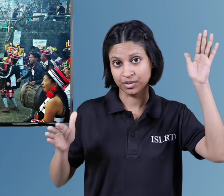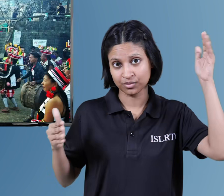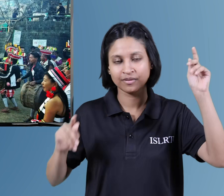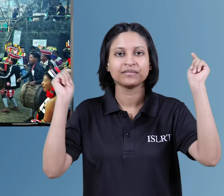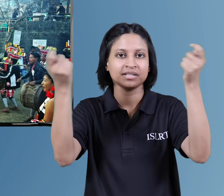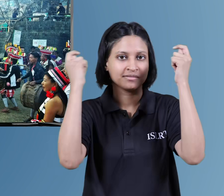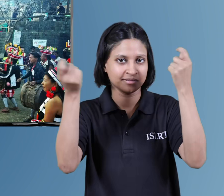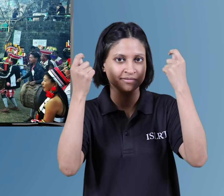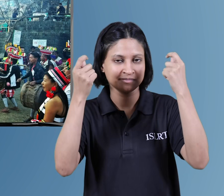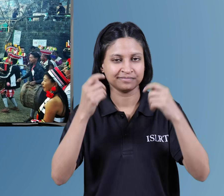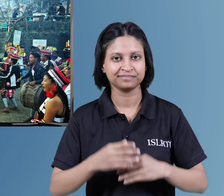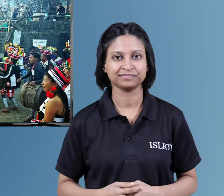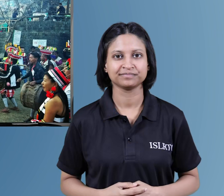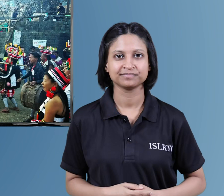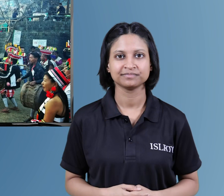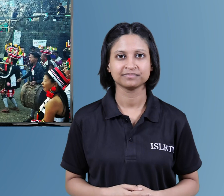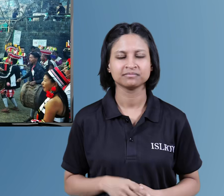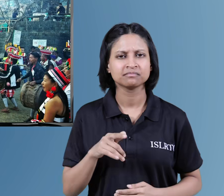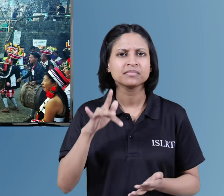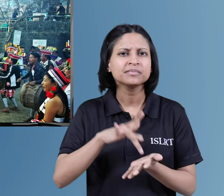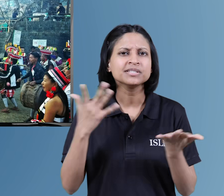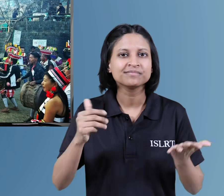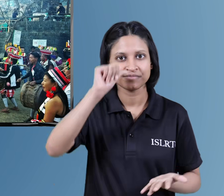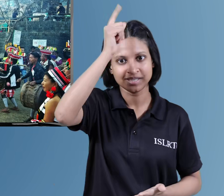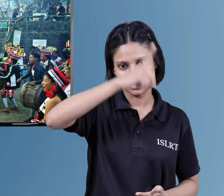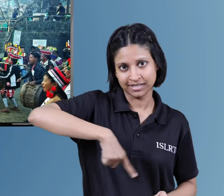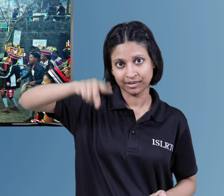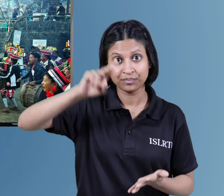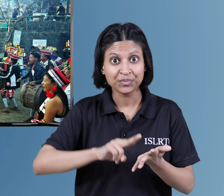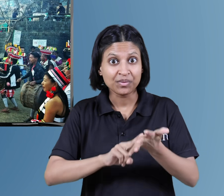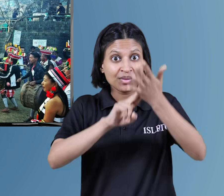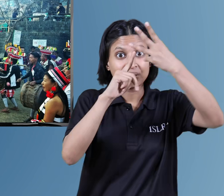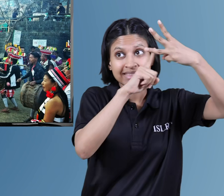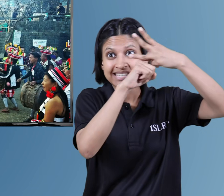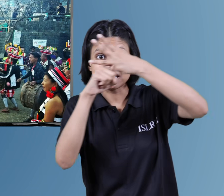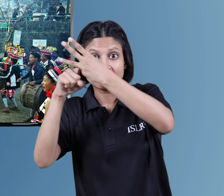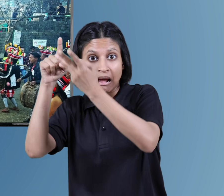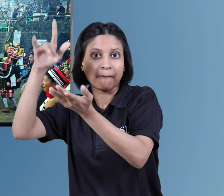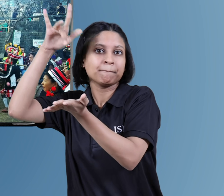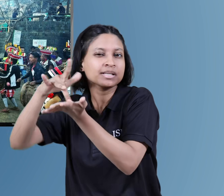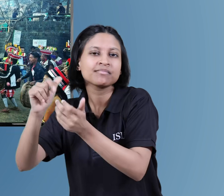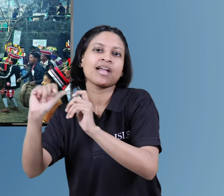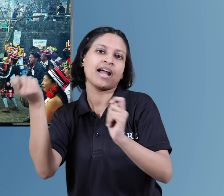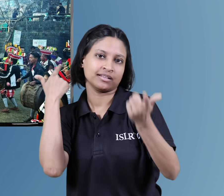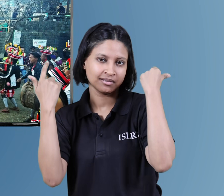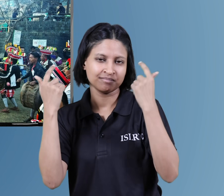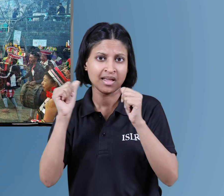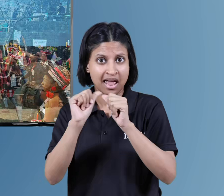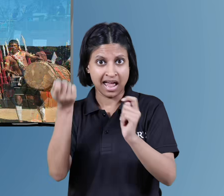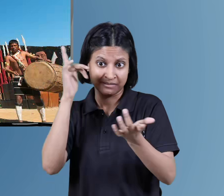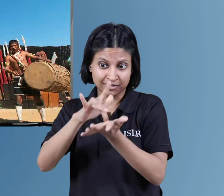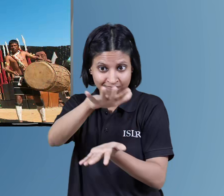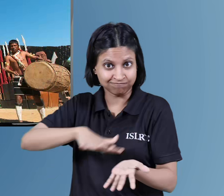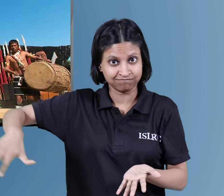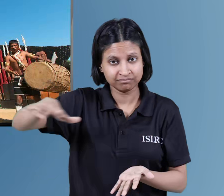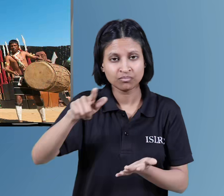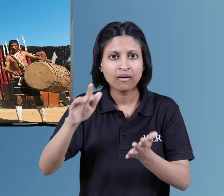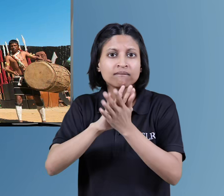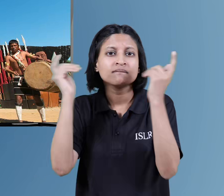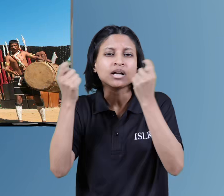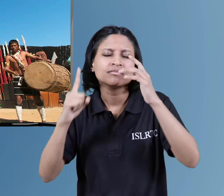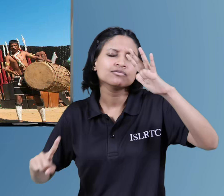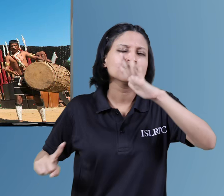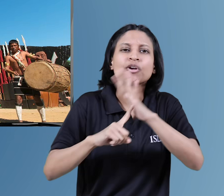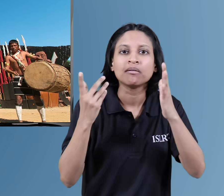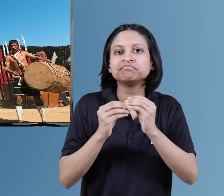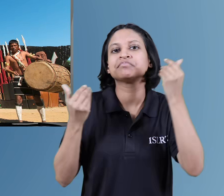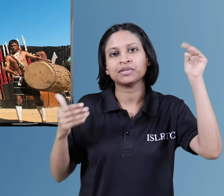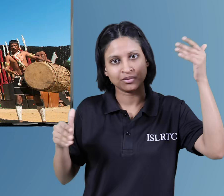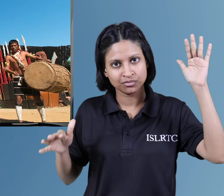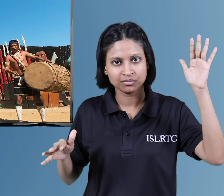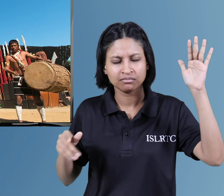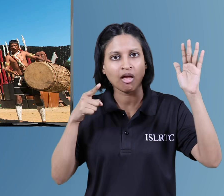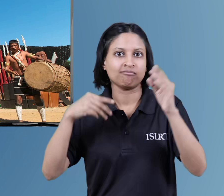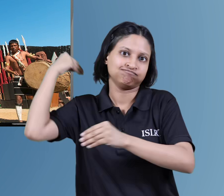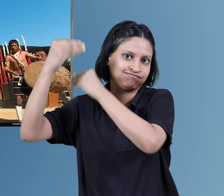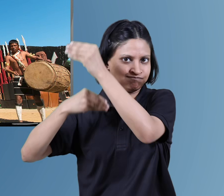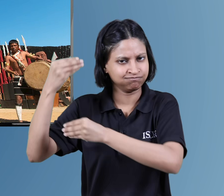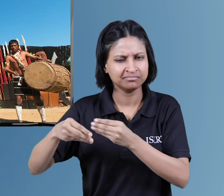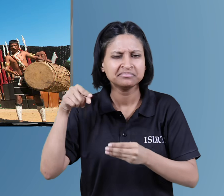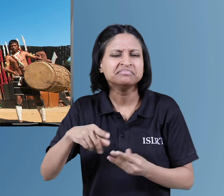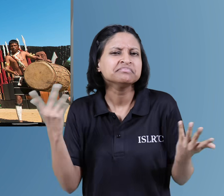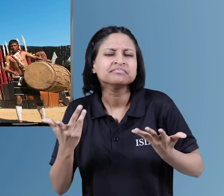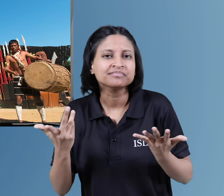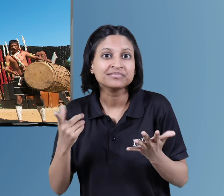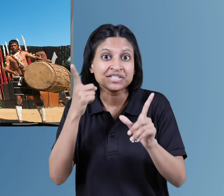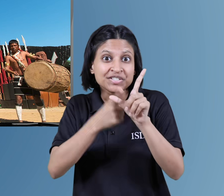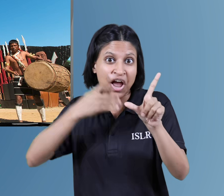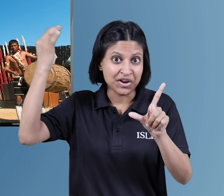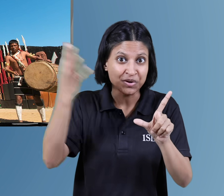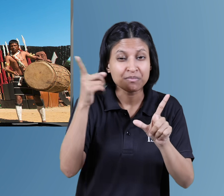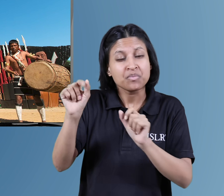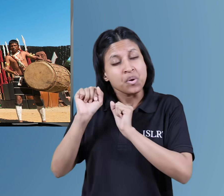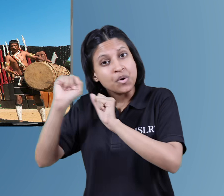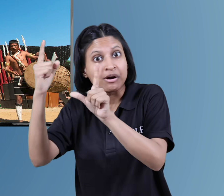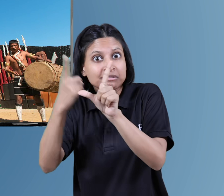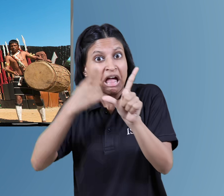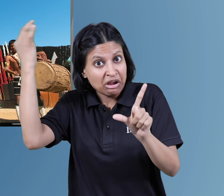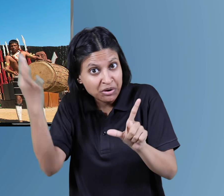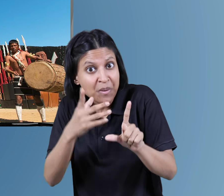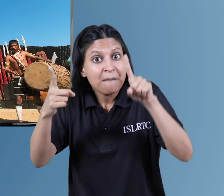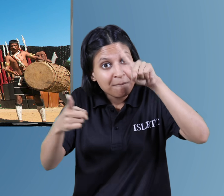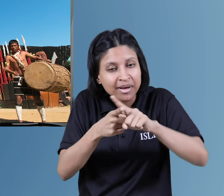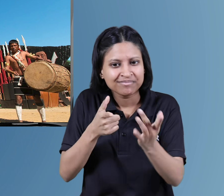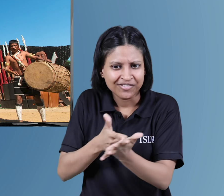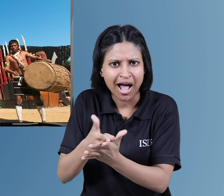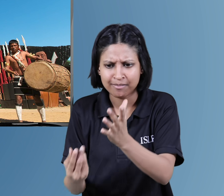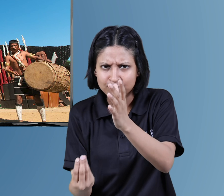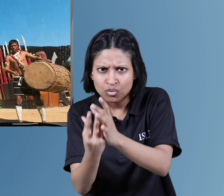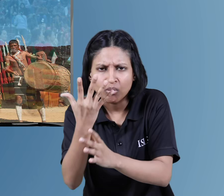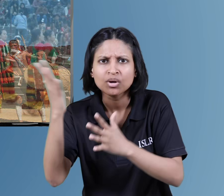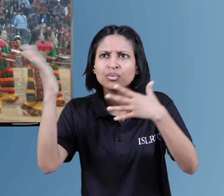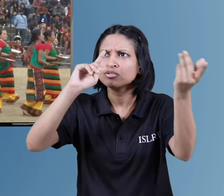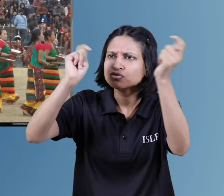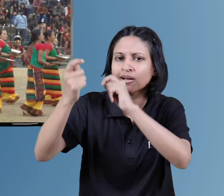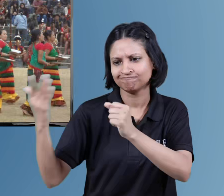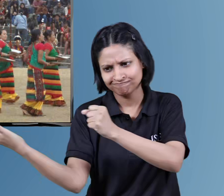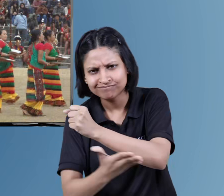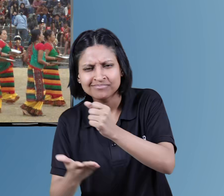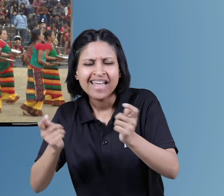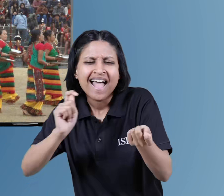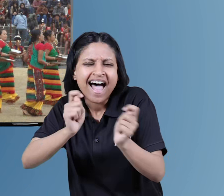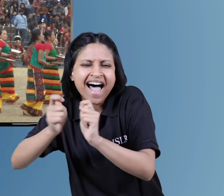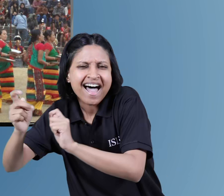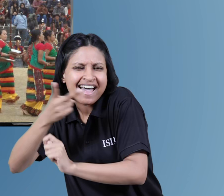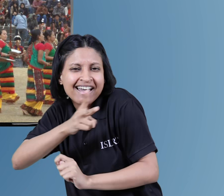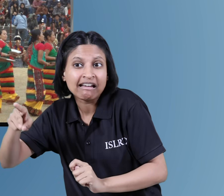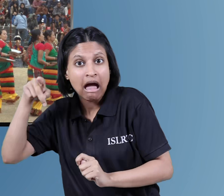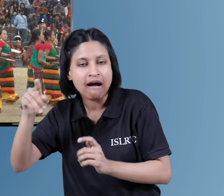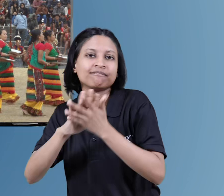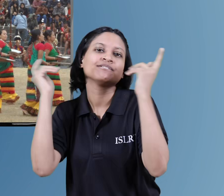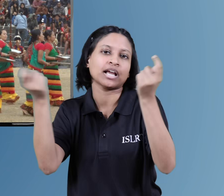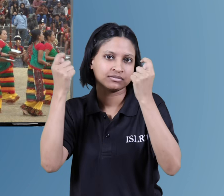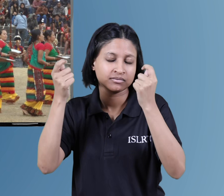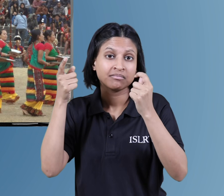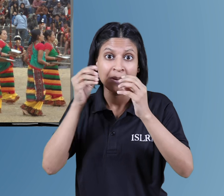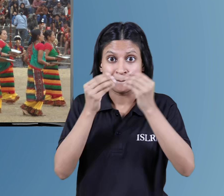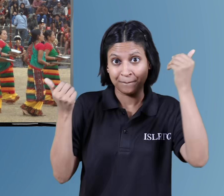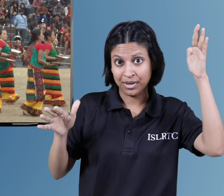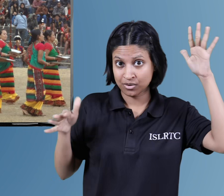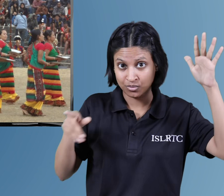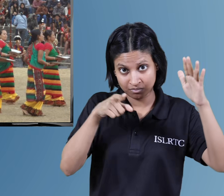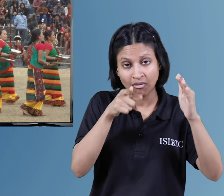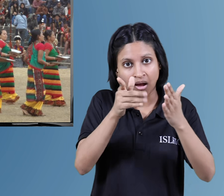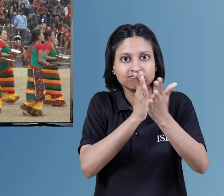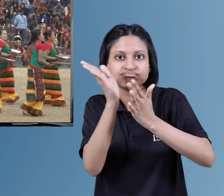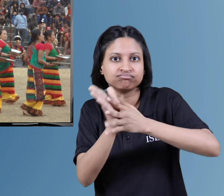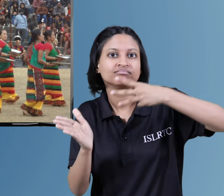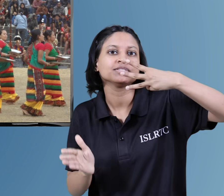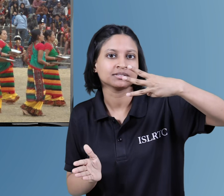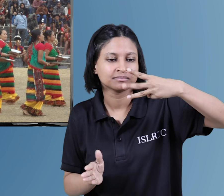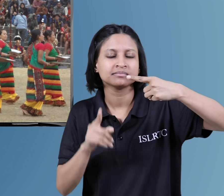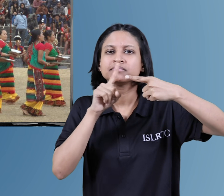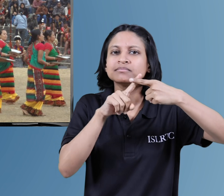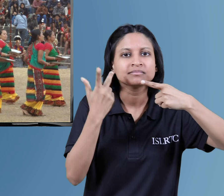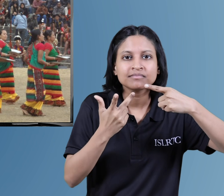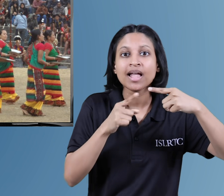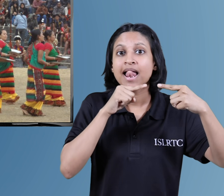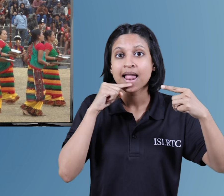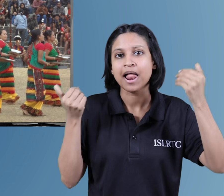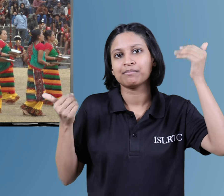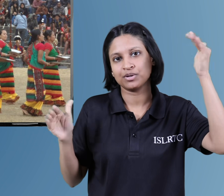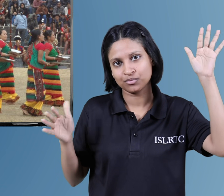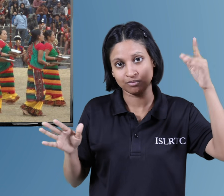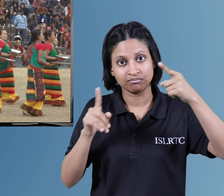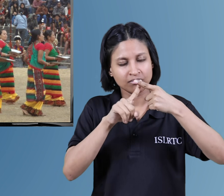Hornbill Festival It is celebrated in the northeastern part of India, in Nagaland. Despite the diversity of tribes within Nagaland, all the Naga people come together to celebrate this traditional 10-day festival,